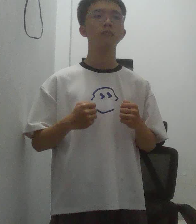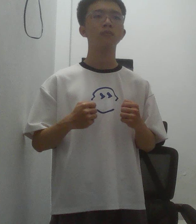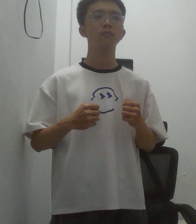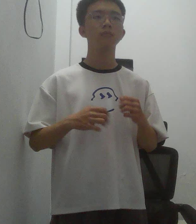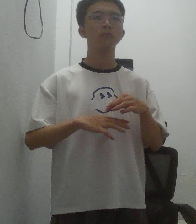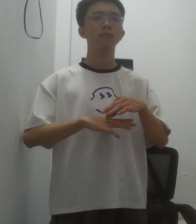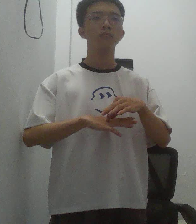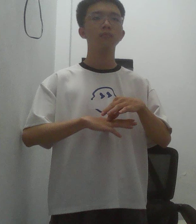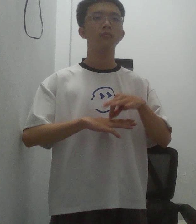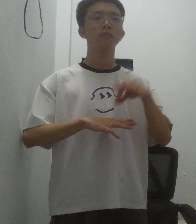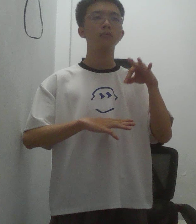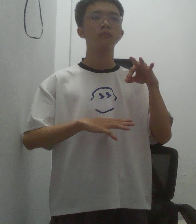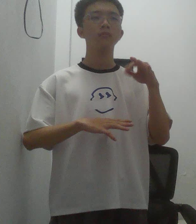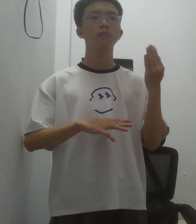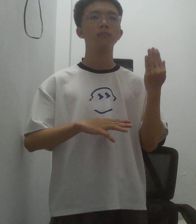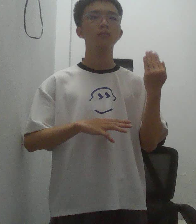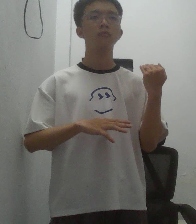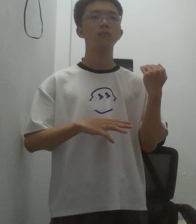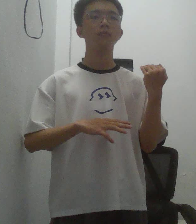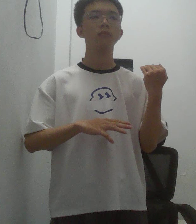tuan truoc